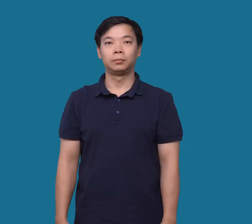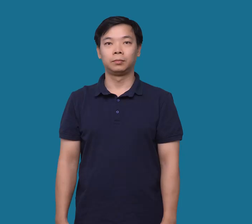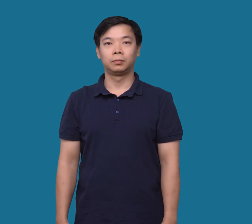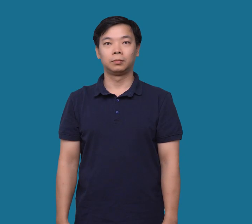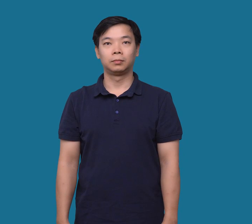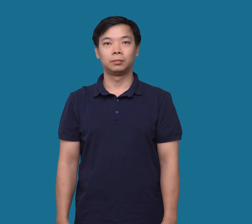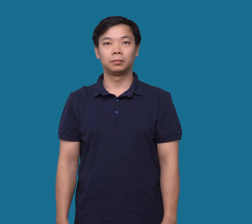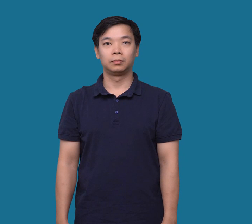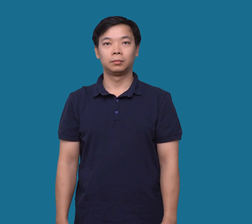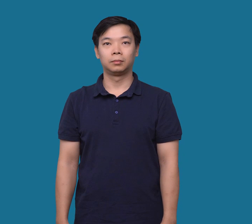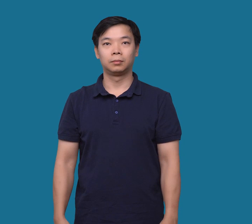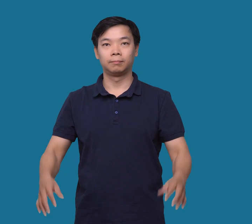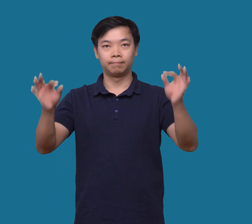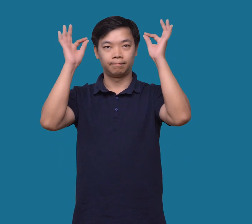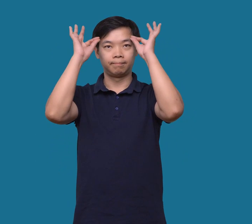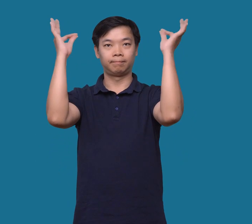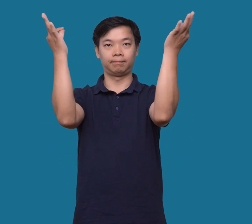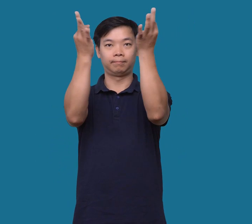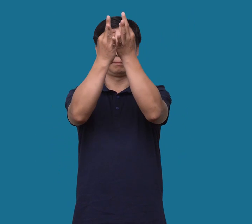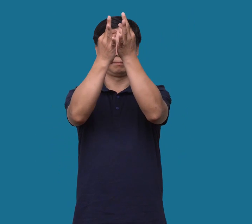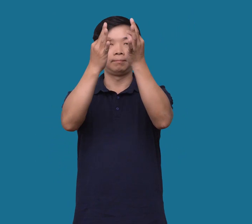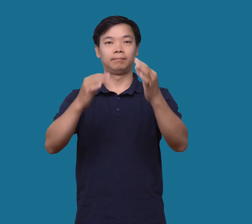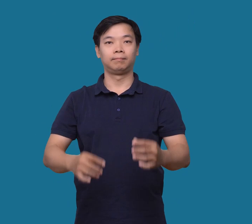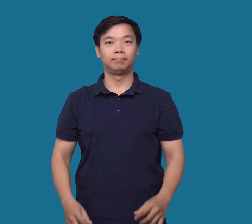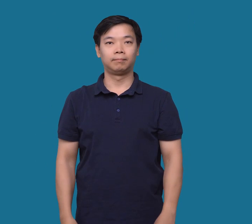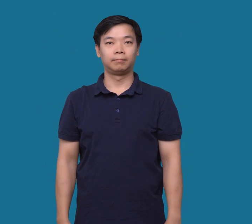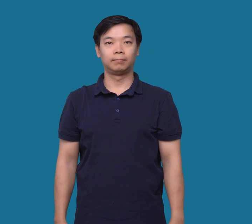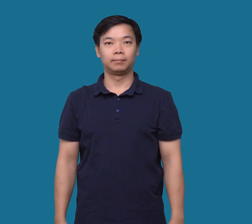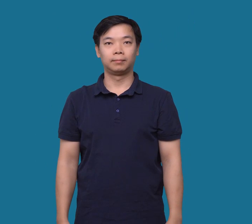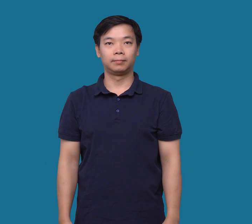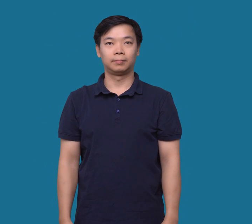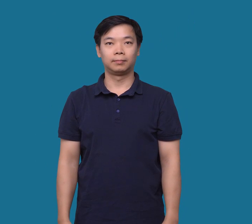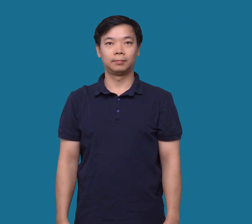tổng thống